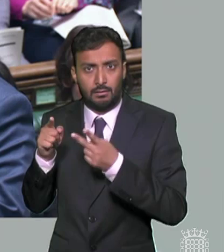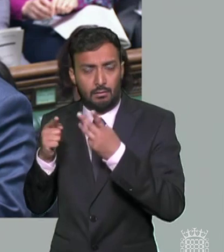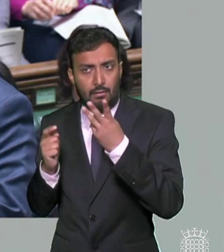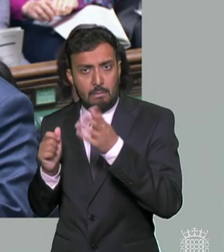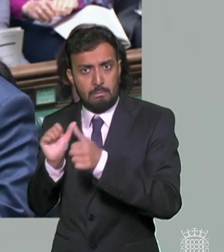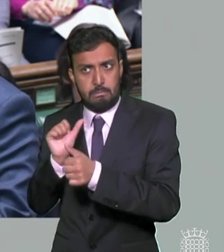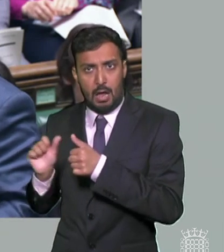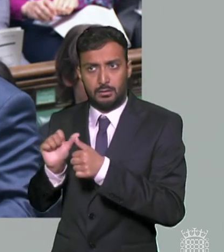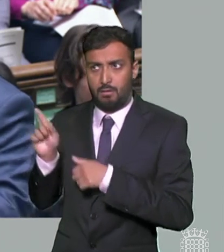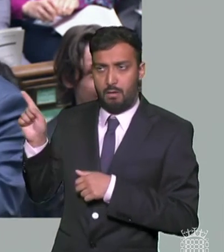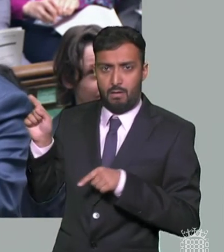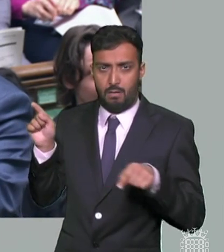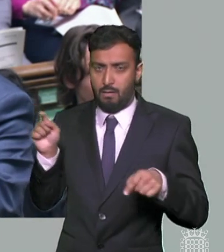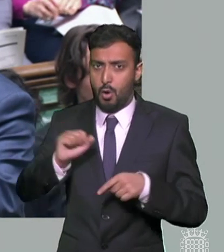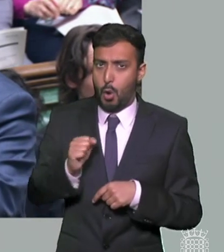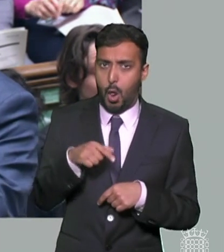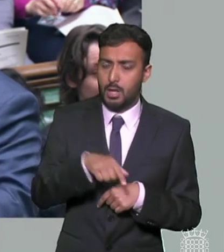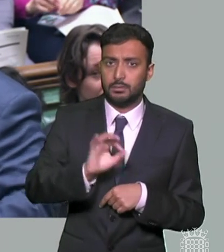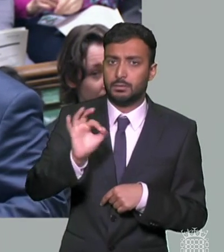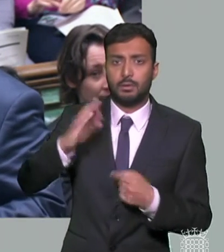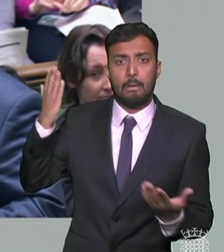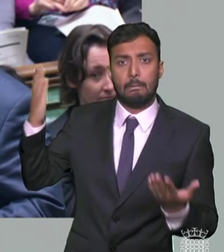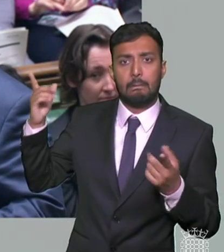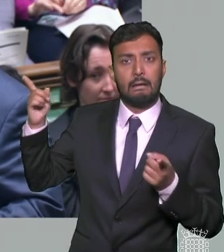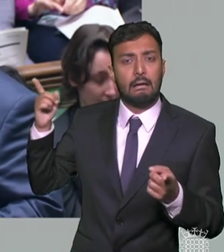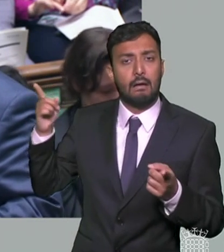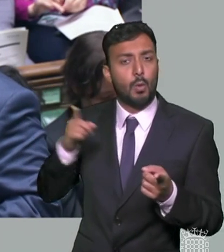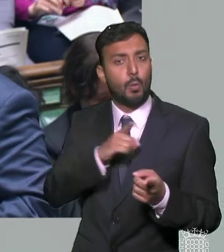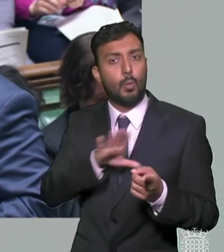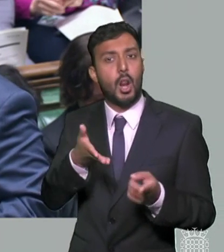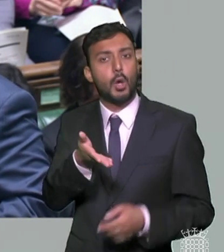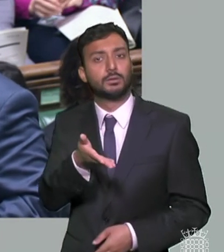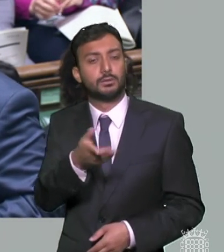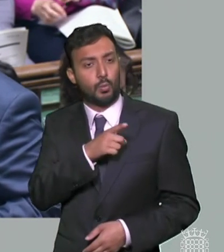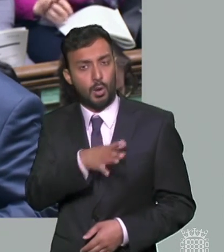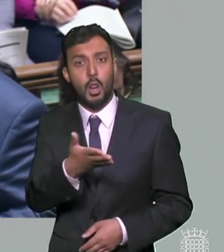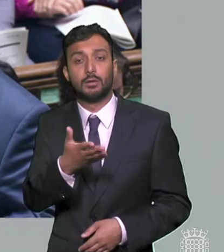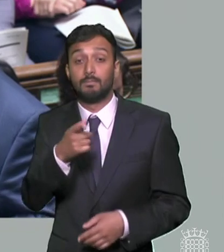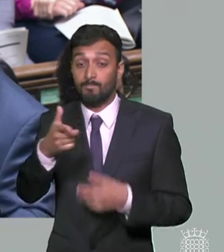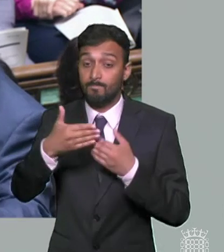why not Scotland? In the weeks and months ahead, we will make the positive case for independence.